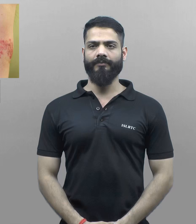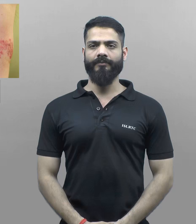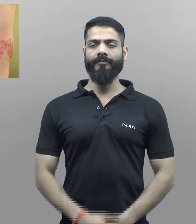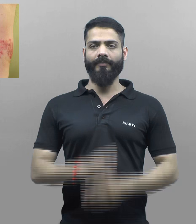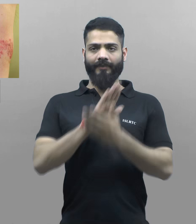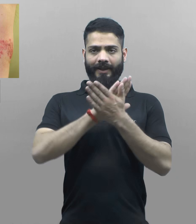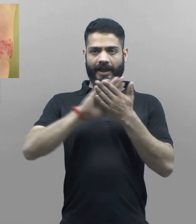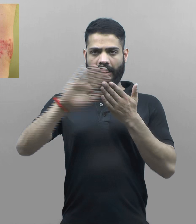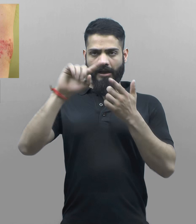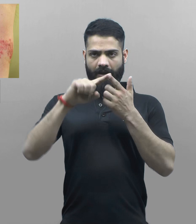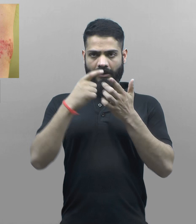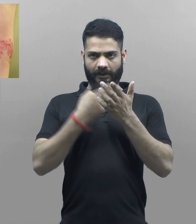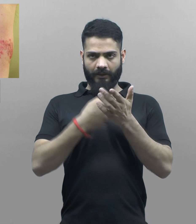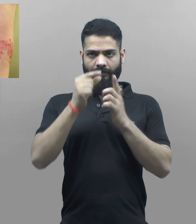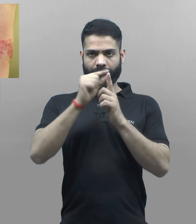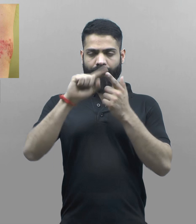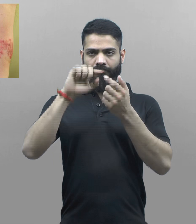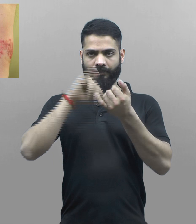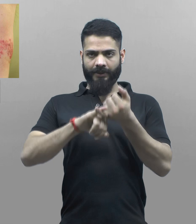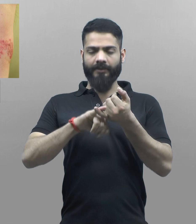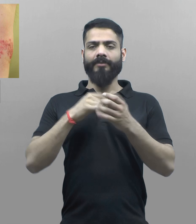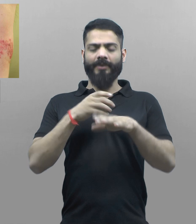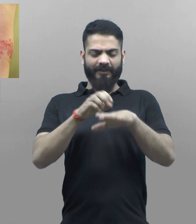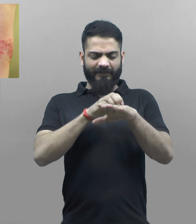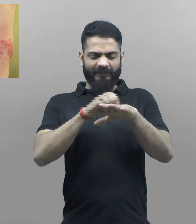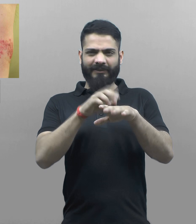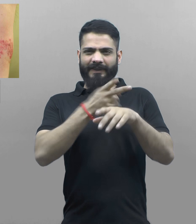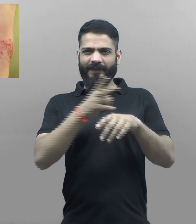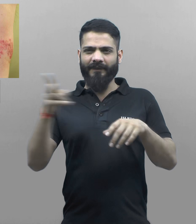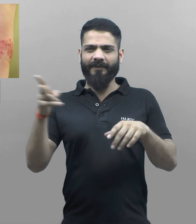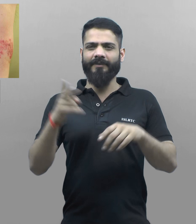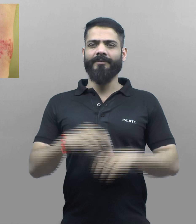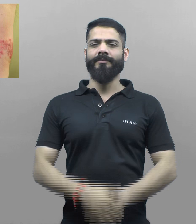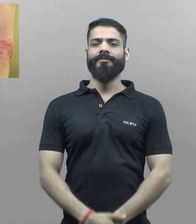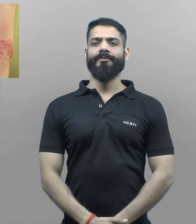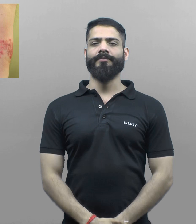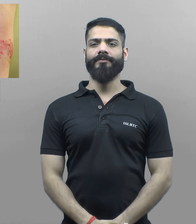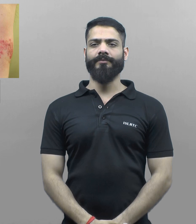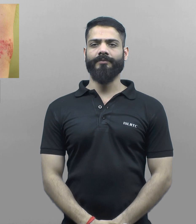Herpes